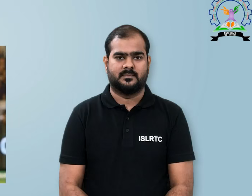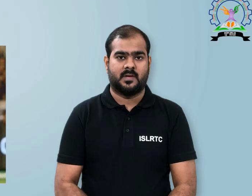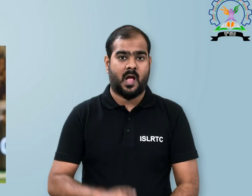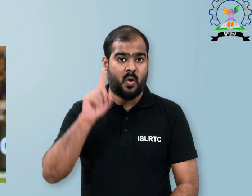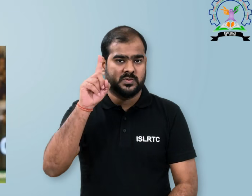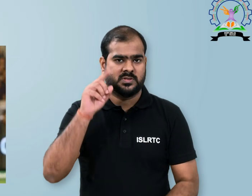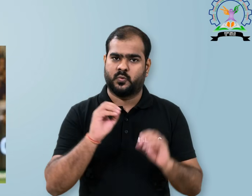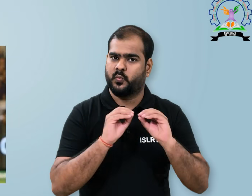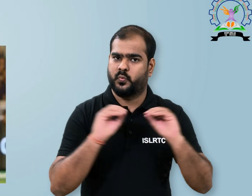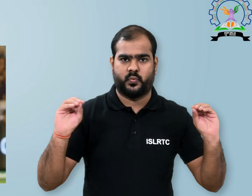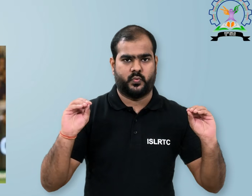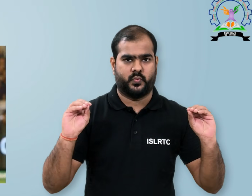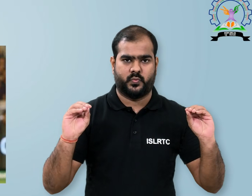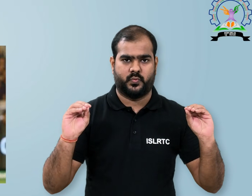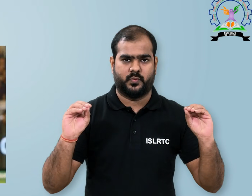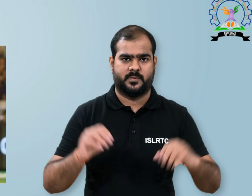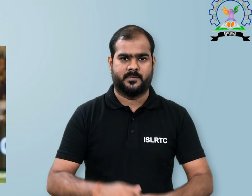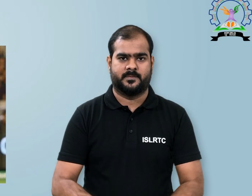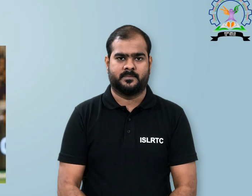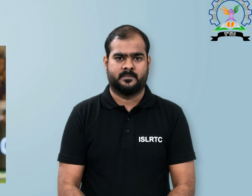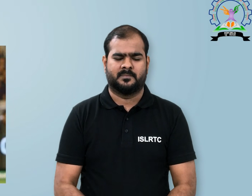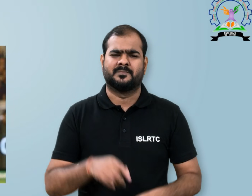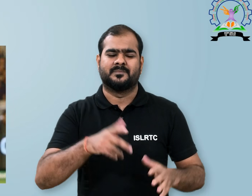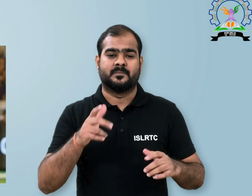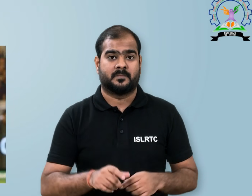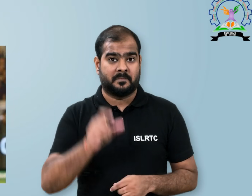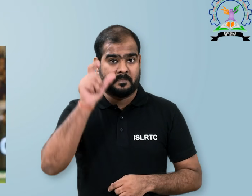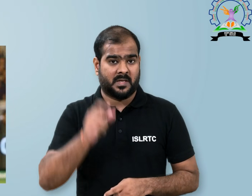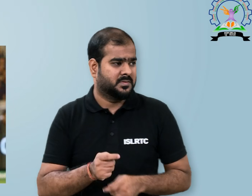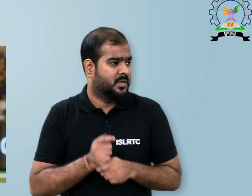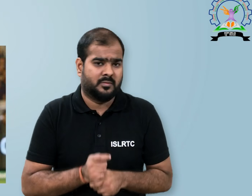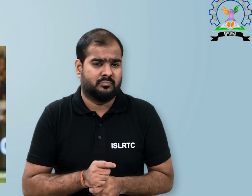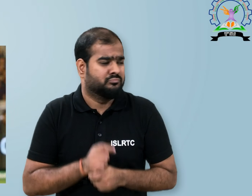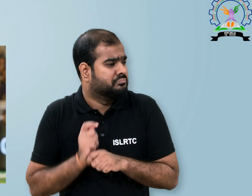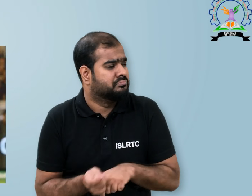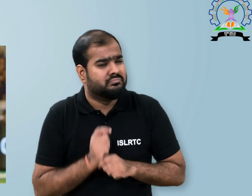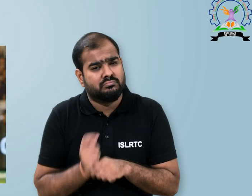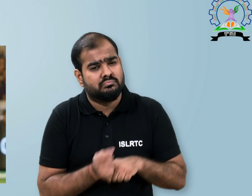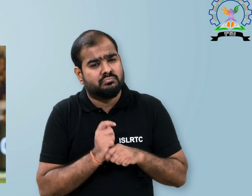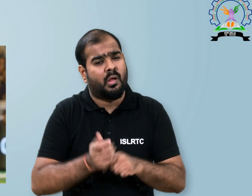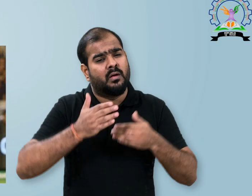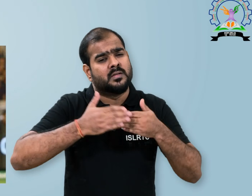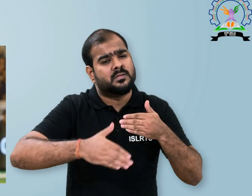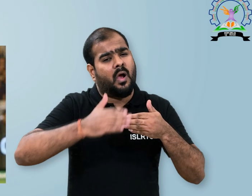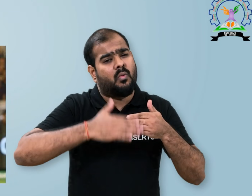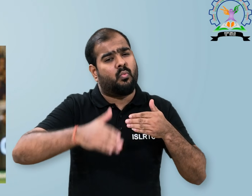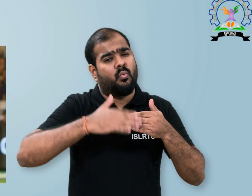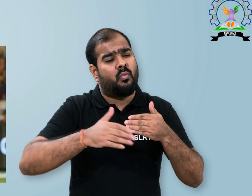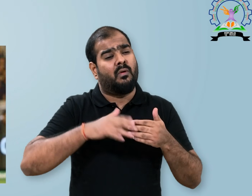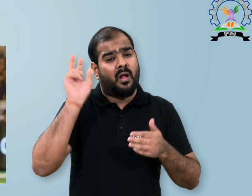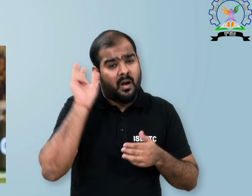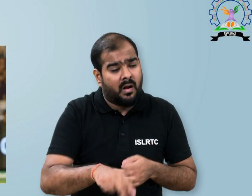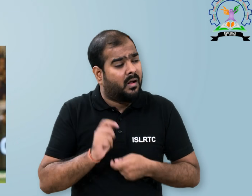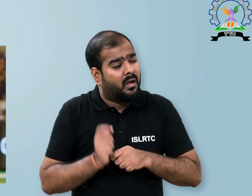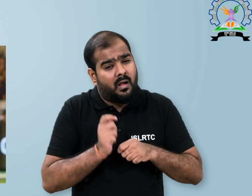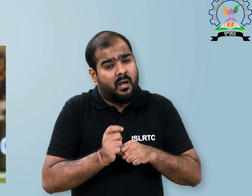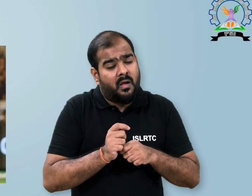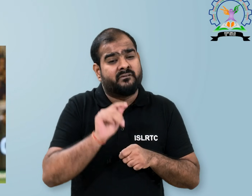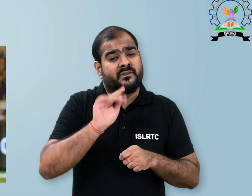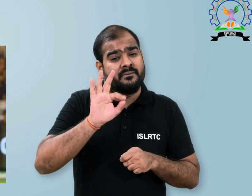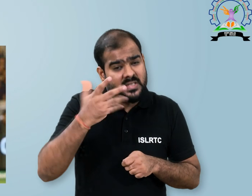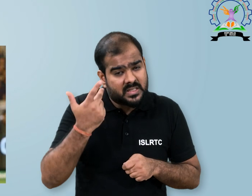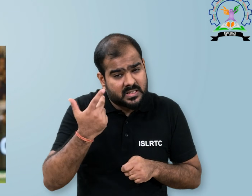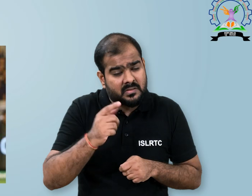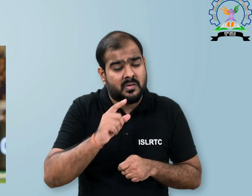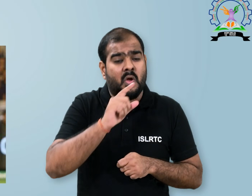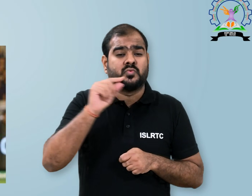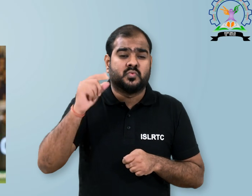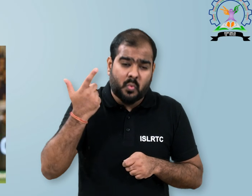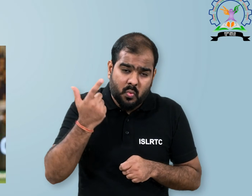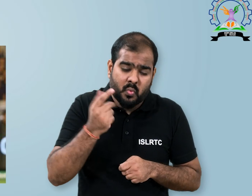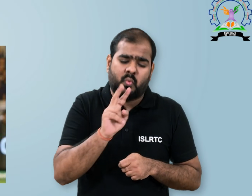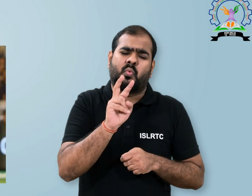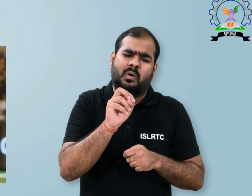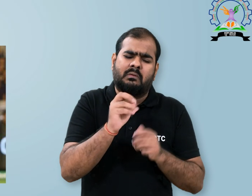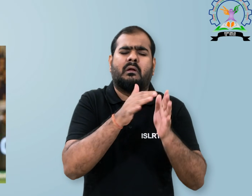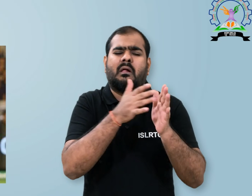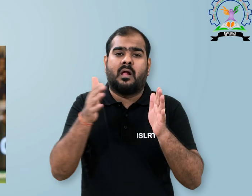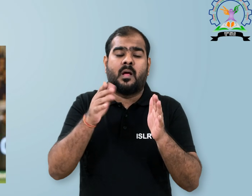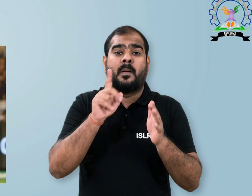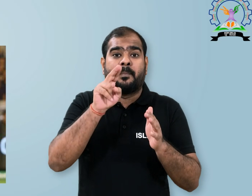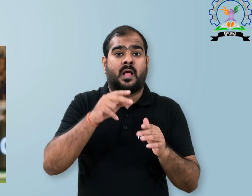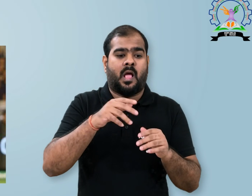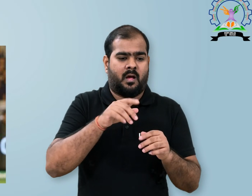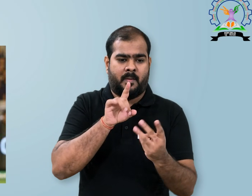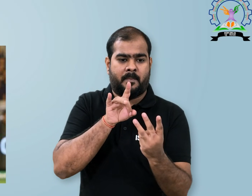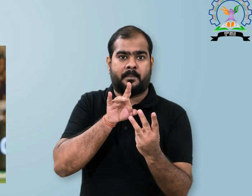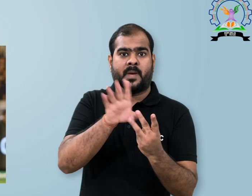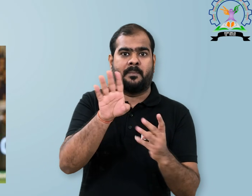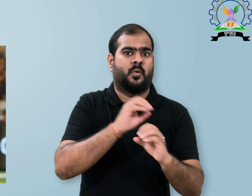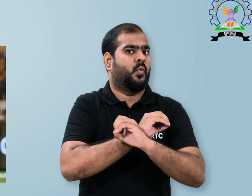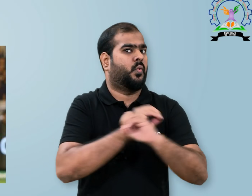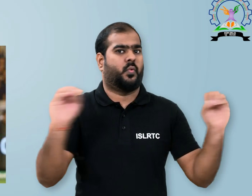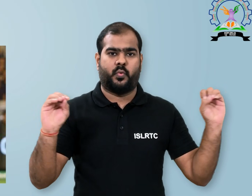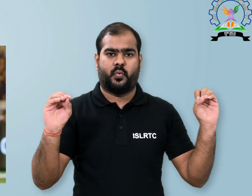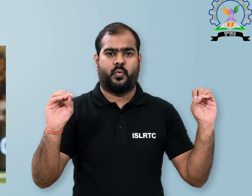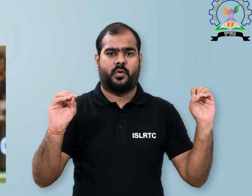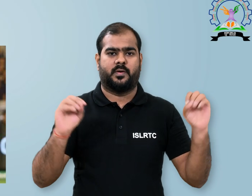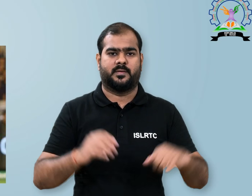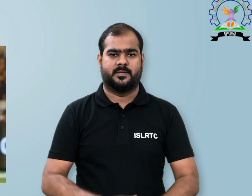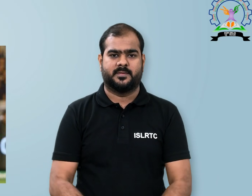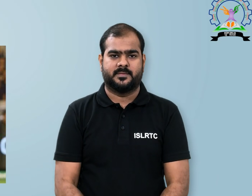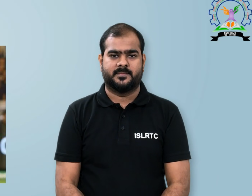Not out The status of a batsman who remains at the crease without being dismissed.